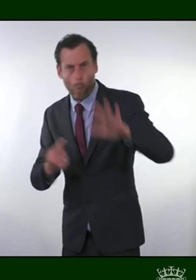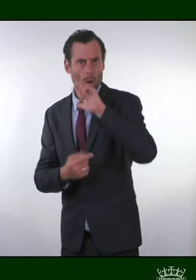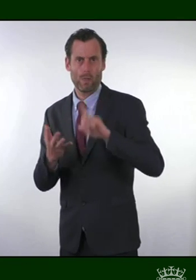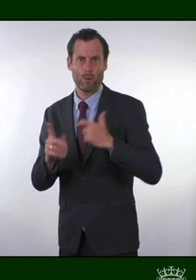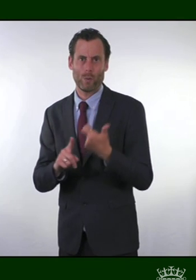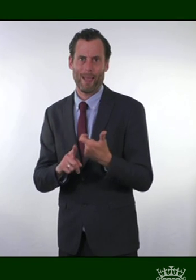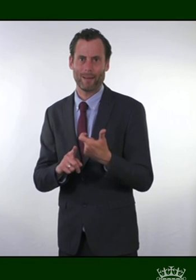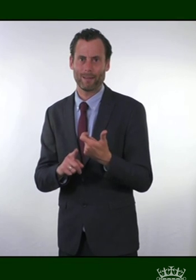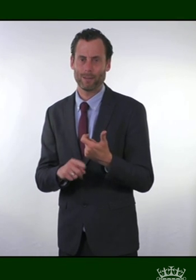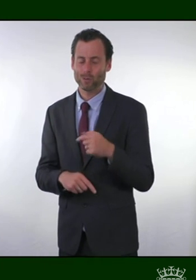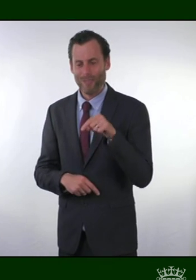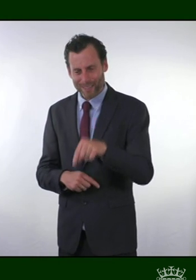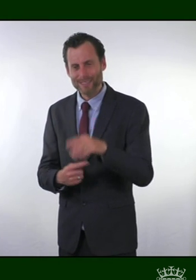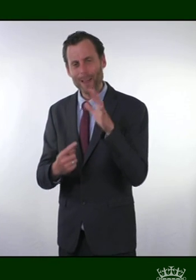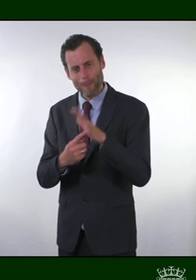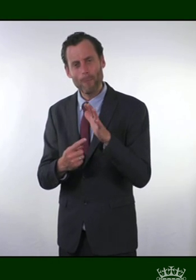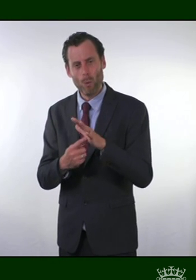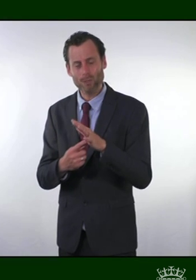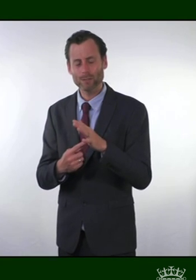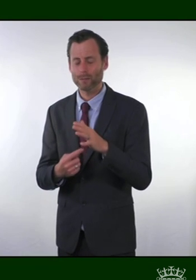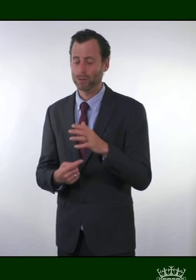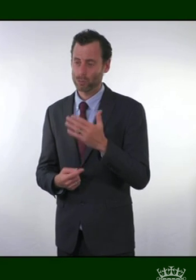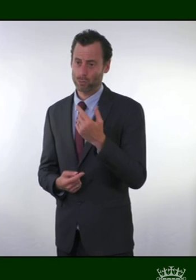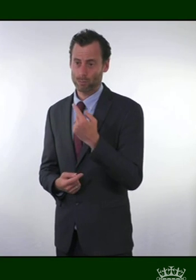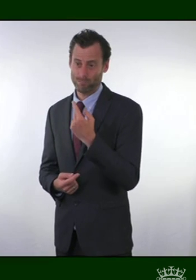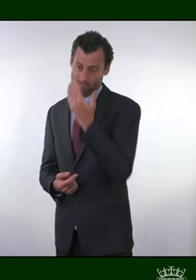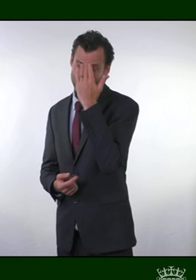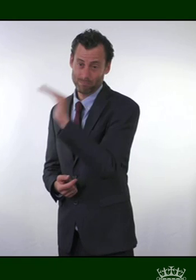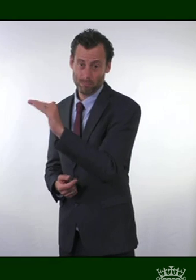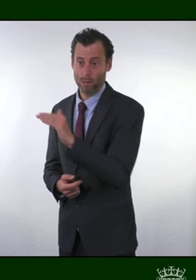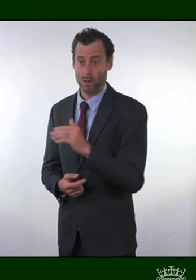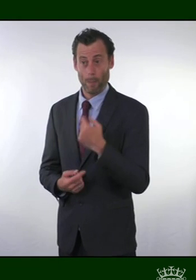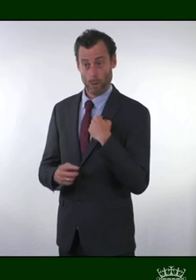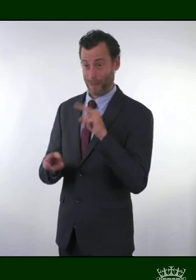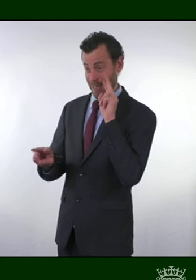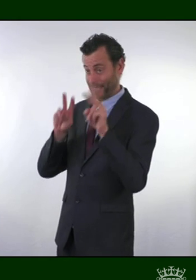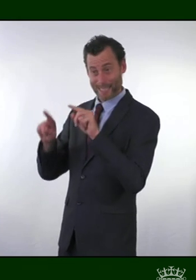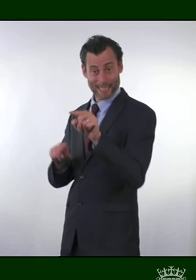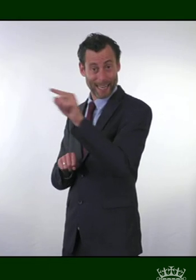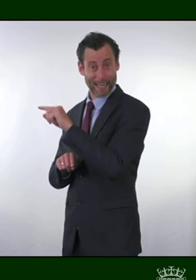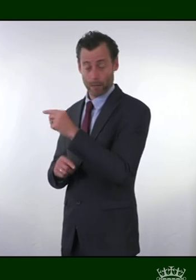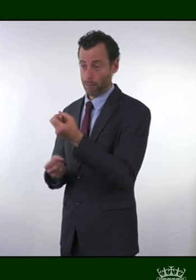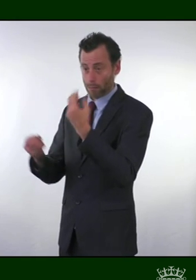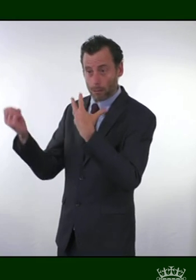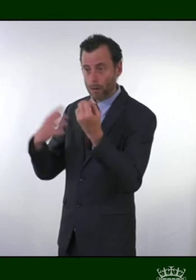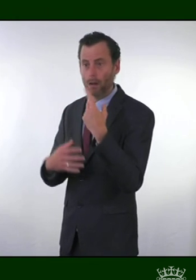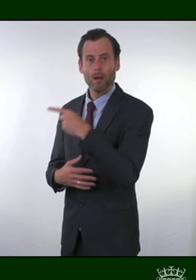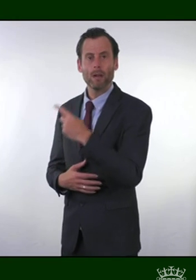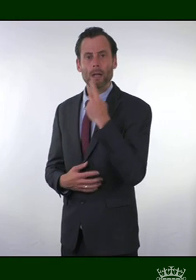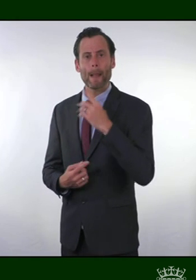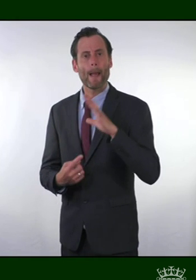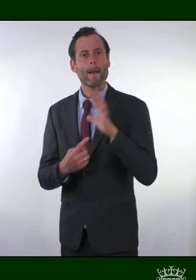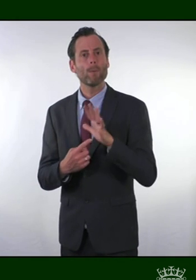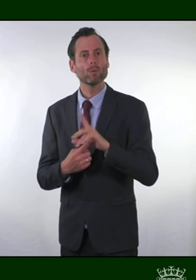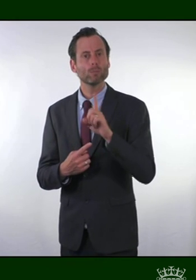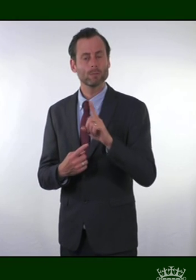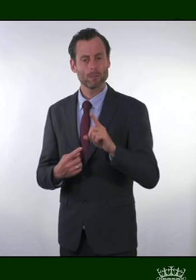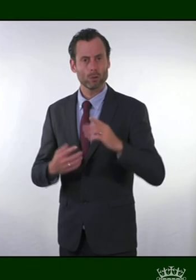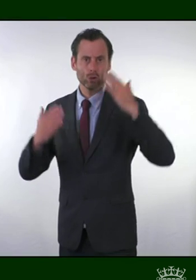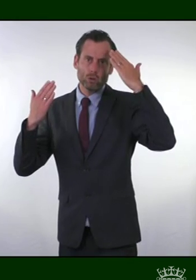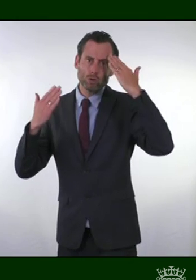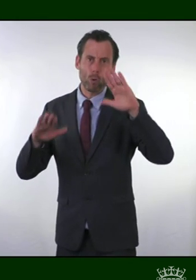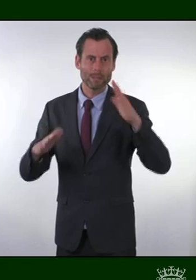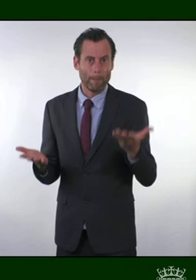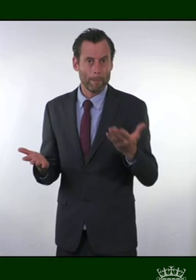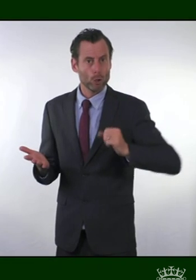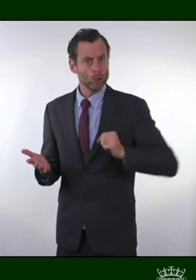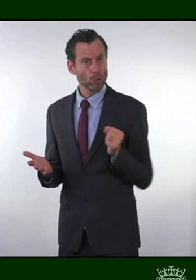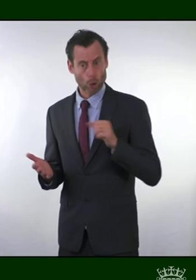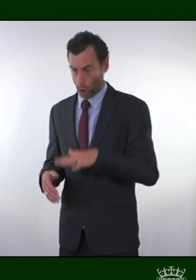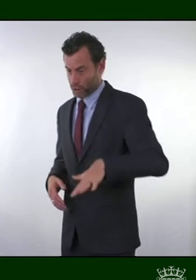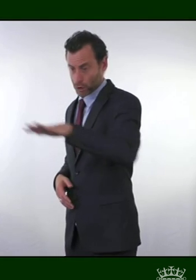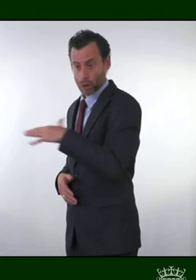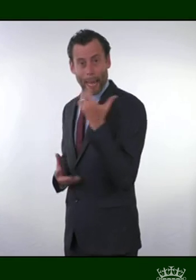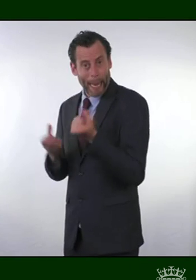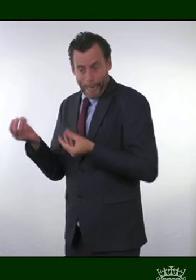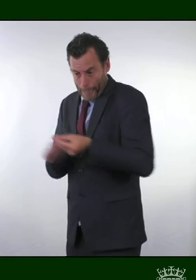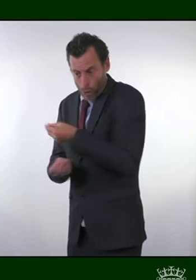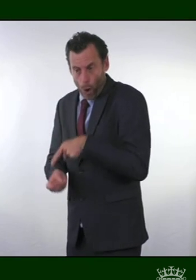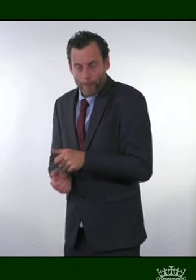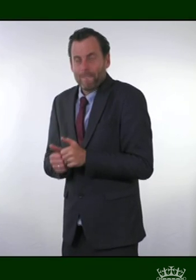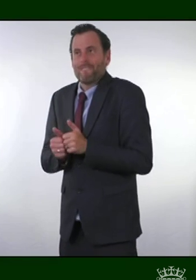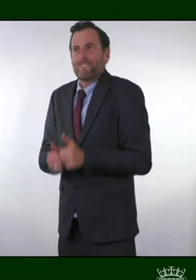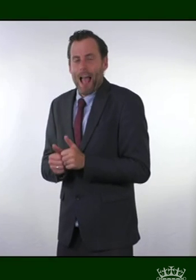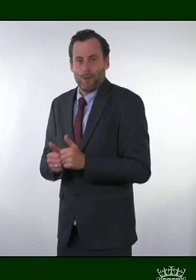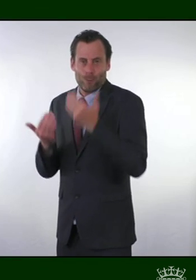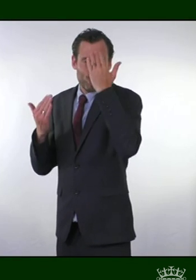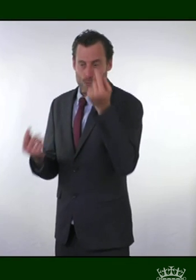It is important to note, as I have heard from the honourable Lady and other members of her party, how important tourism is to the Scottish economy—something that my Scottish colleagues have made clear to me.